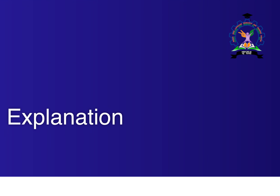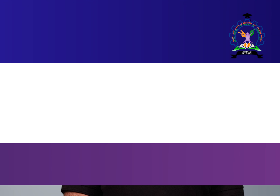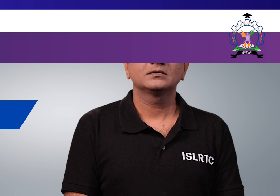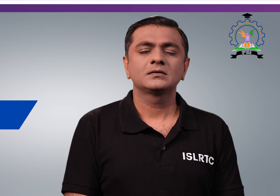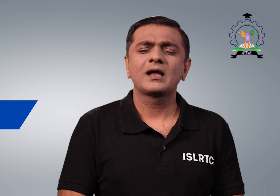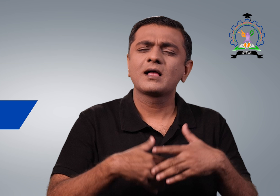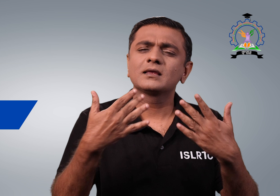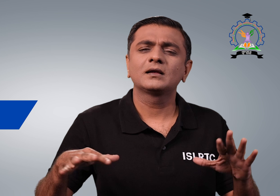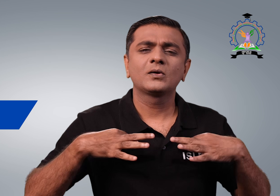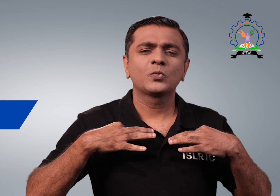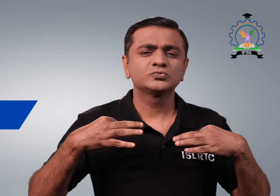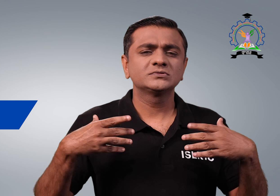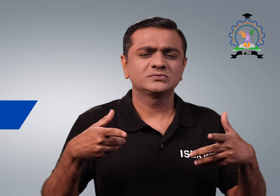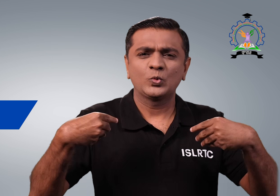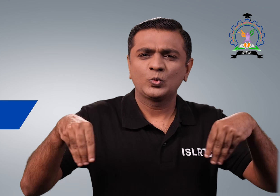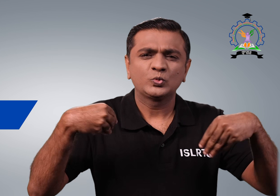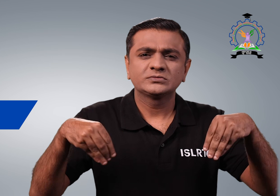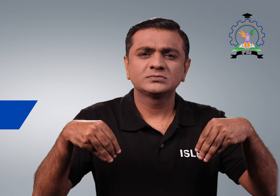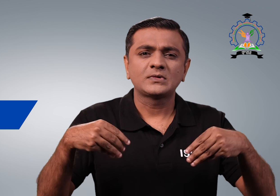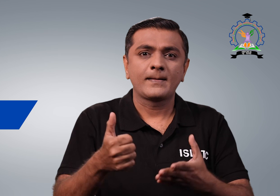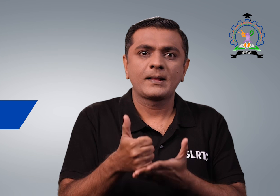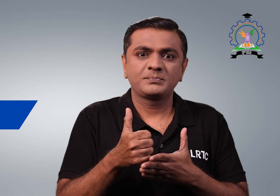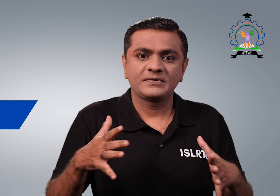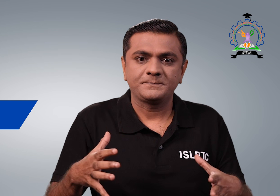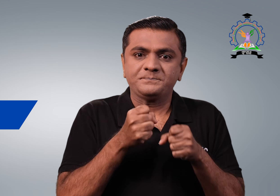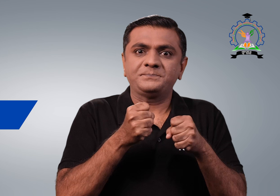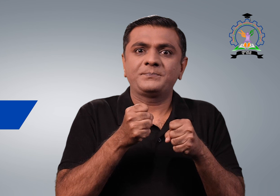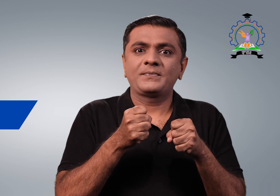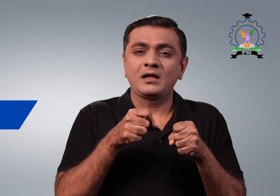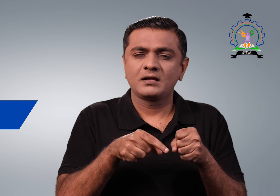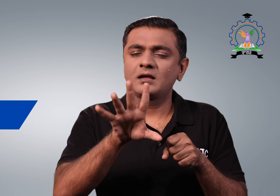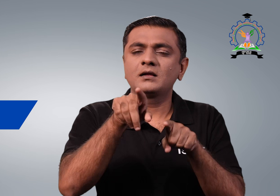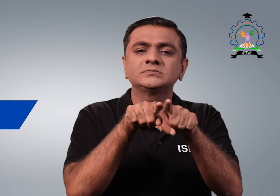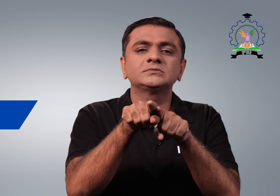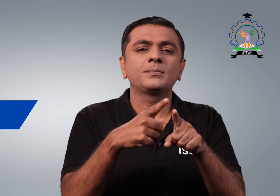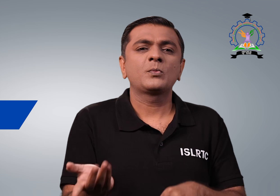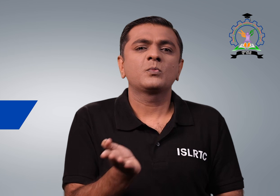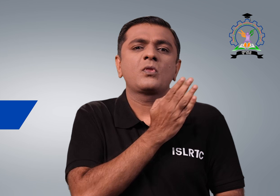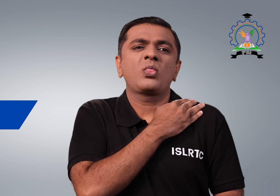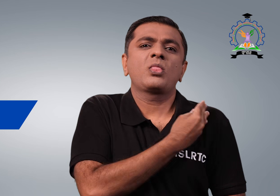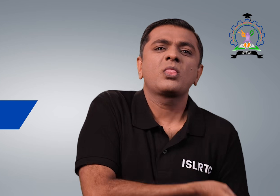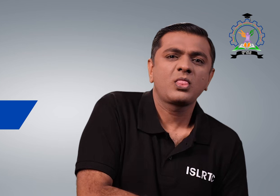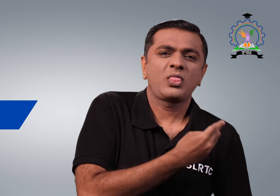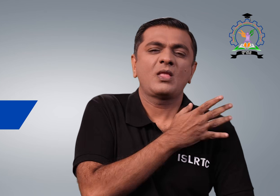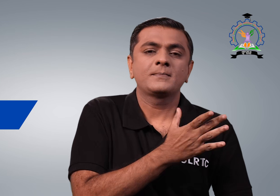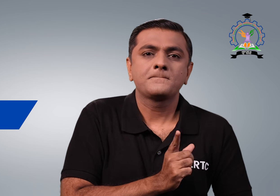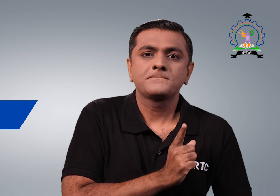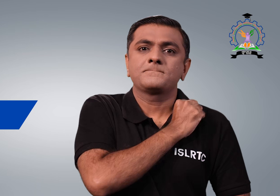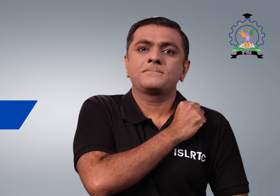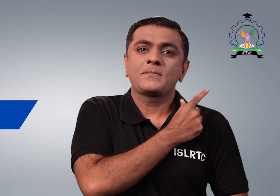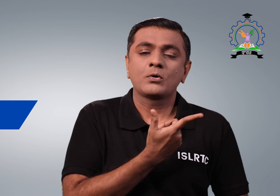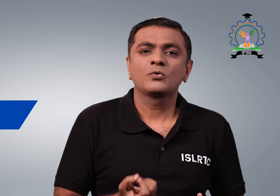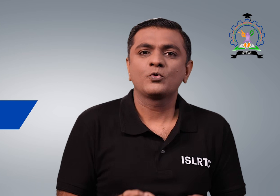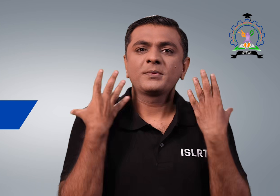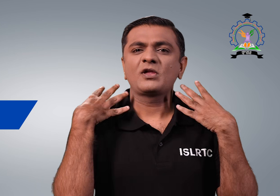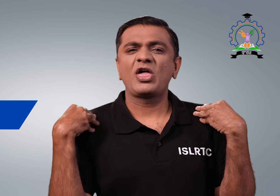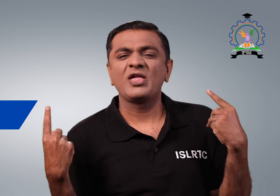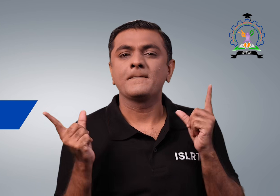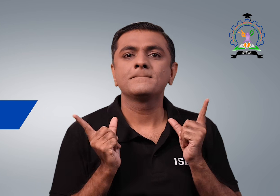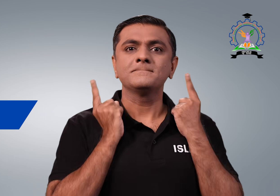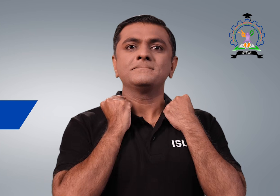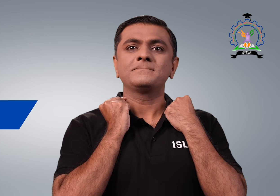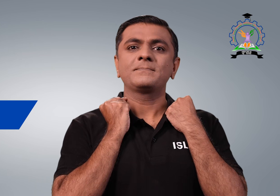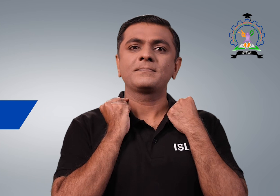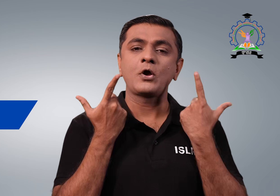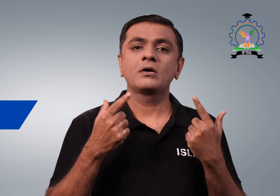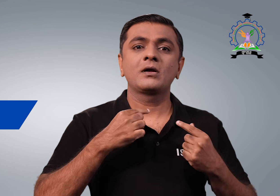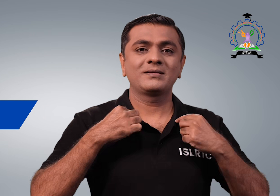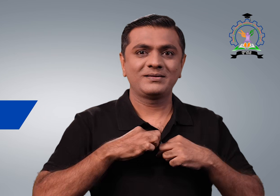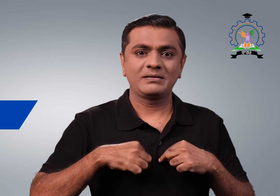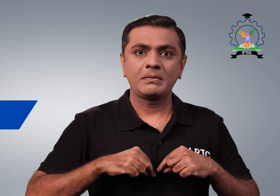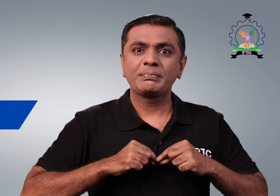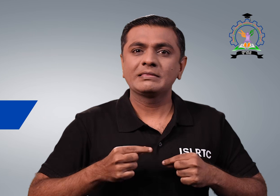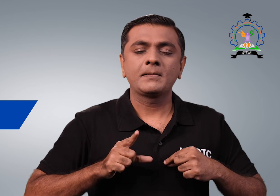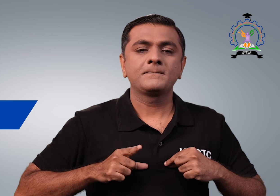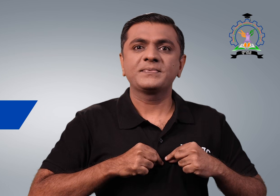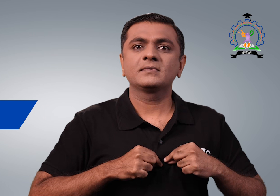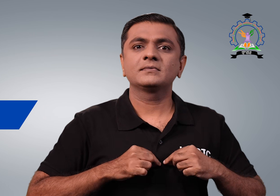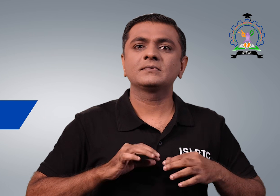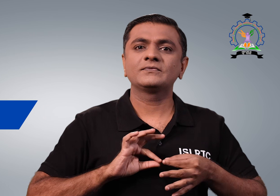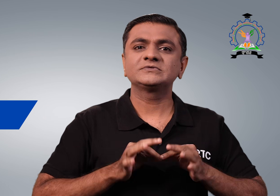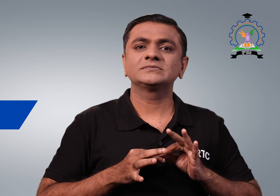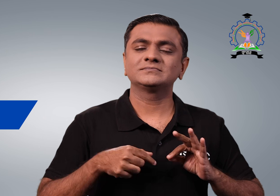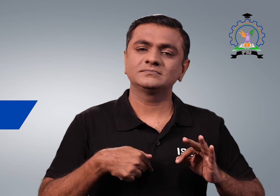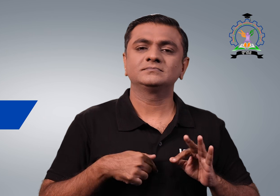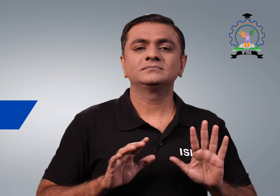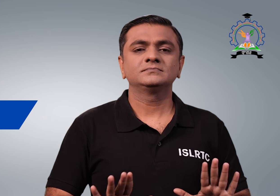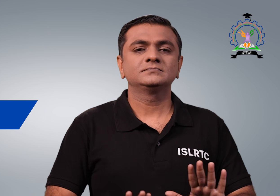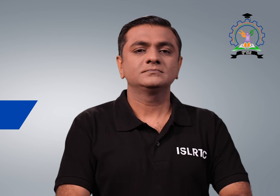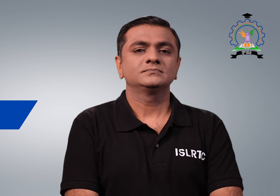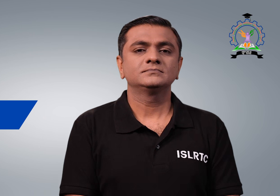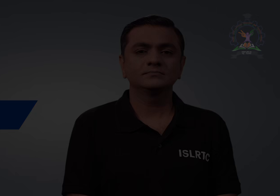It is a pin that is used to fasten something, especially clothes. For example, Fastening a saree, or dupatta with a safety pin helps prevent it from falling. It can also fasten a broken button on a shirt.